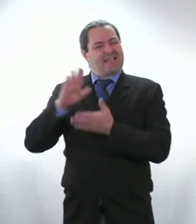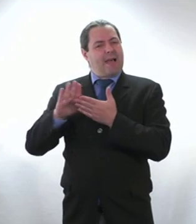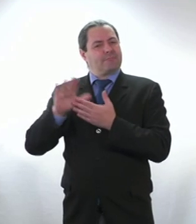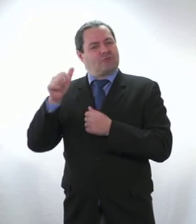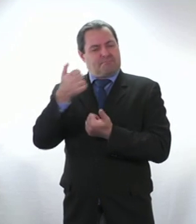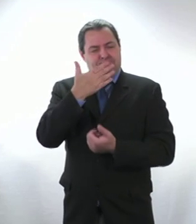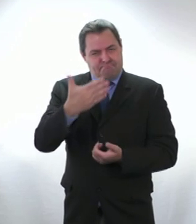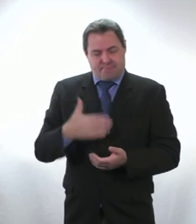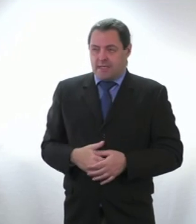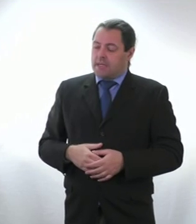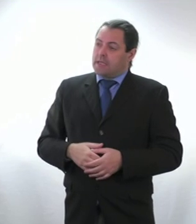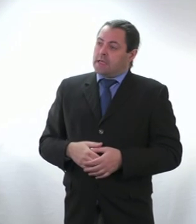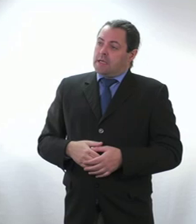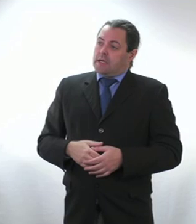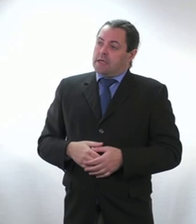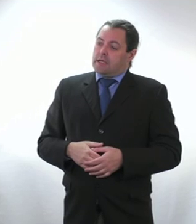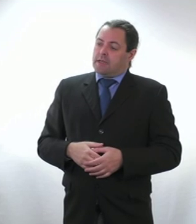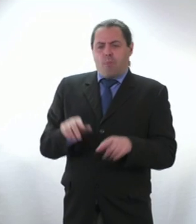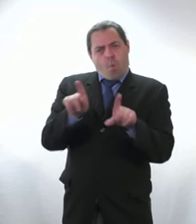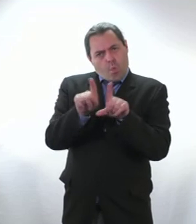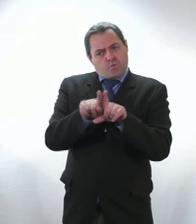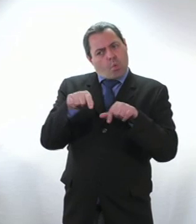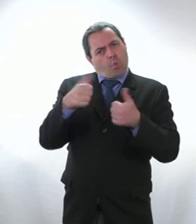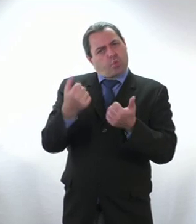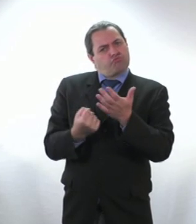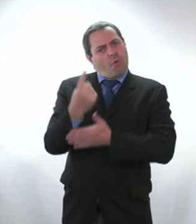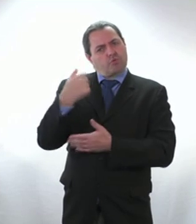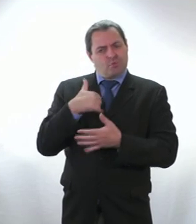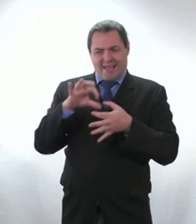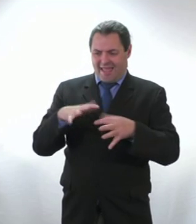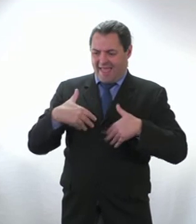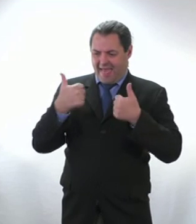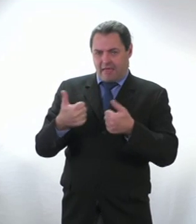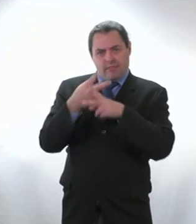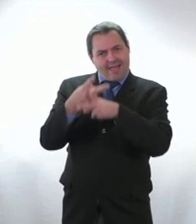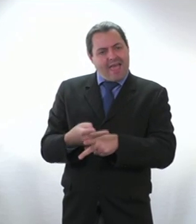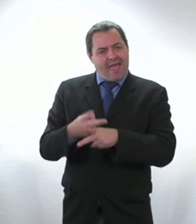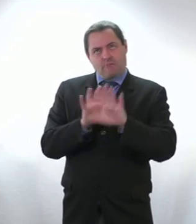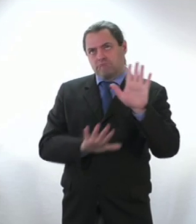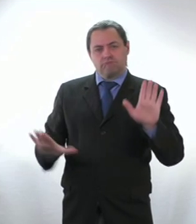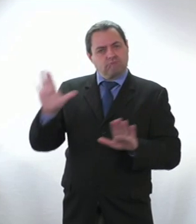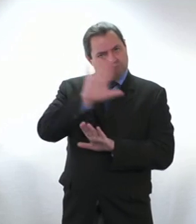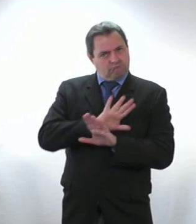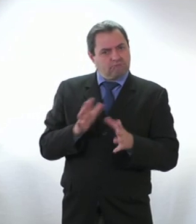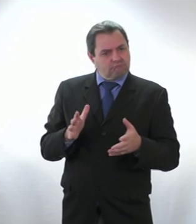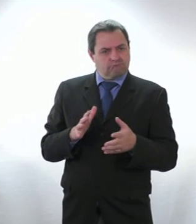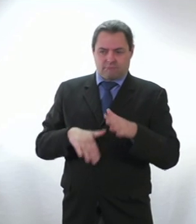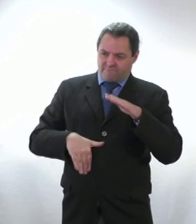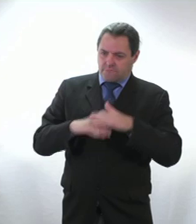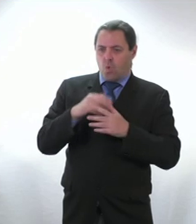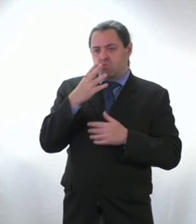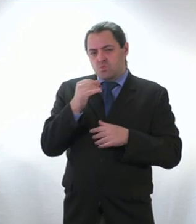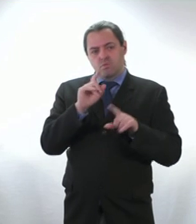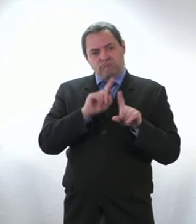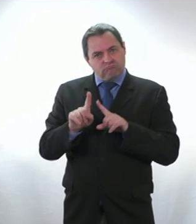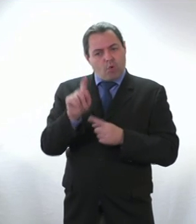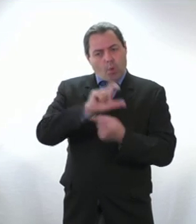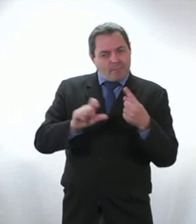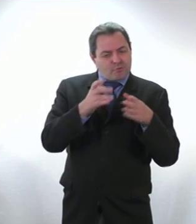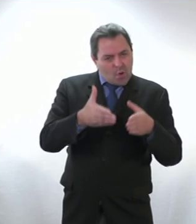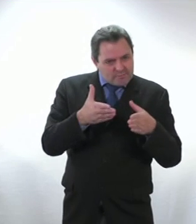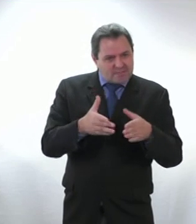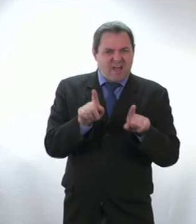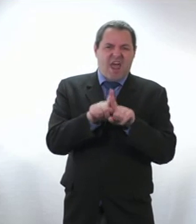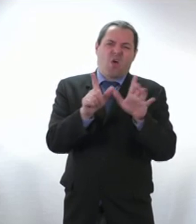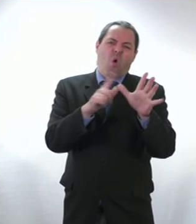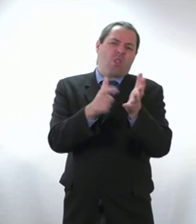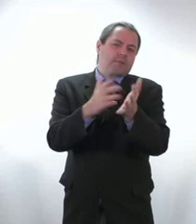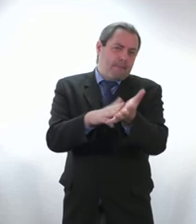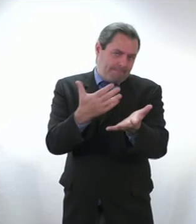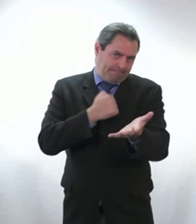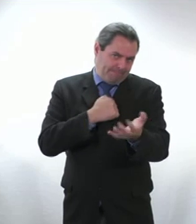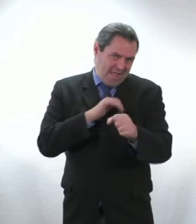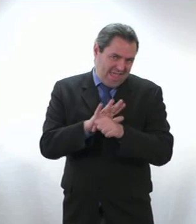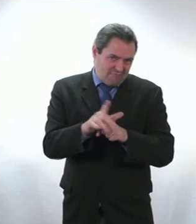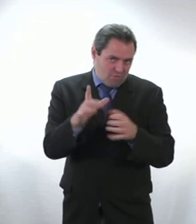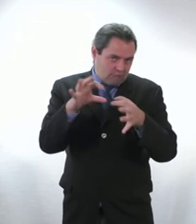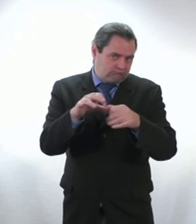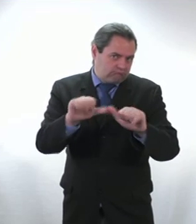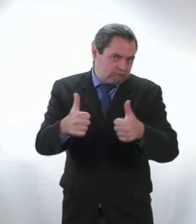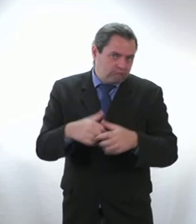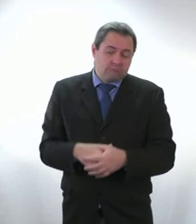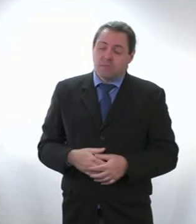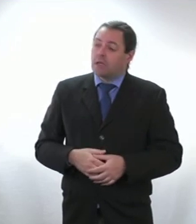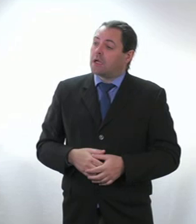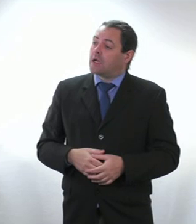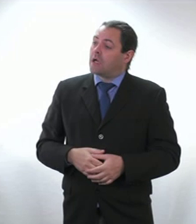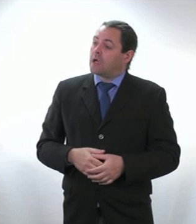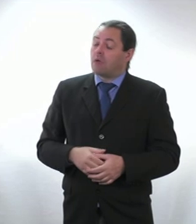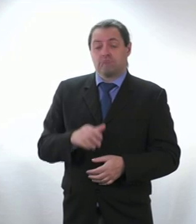Does he agree that this is also a good opportunity to optimise healthcare provision across the wider area, making full use of our valued community hospitals, such as Alton Community Hospital?